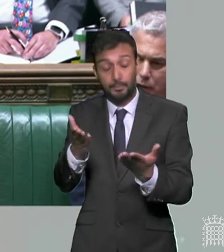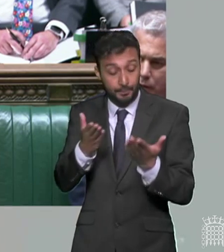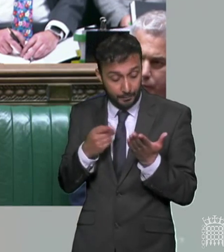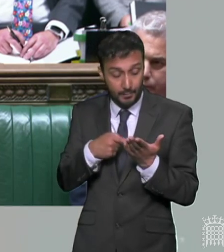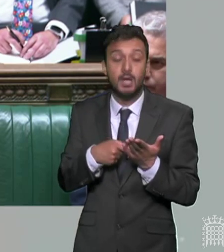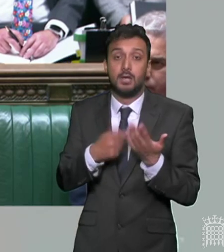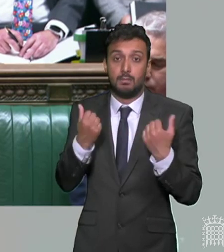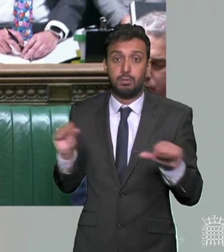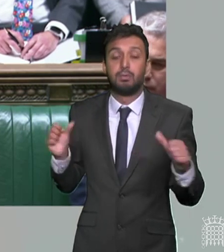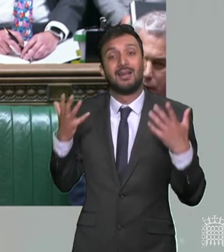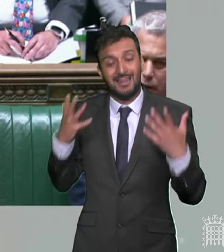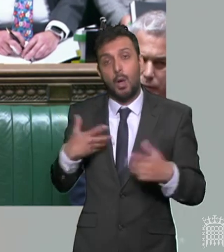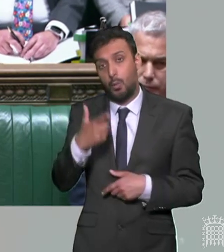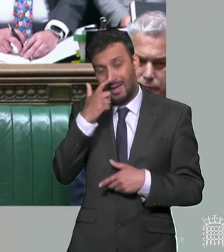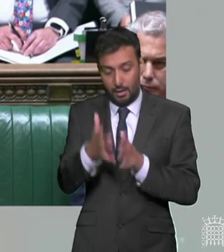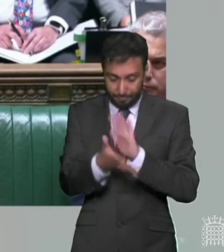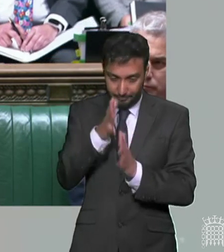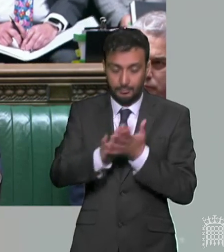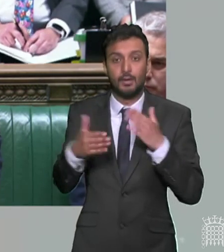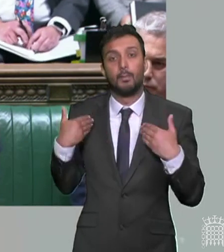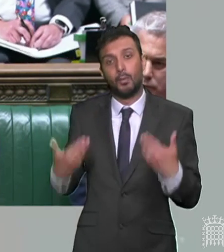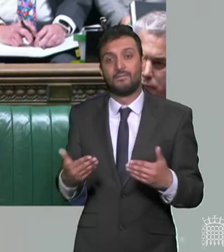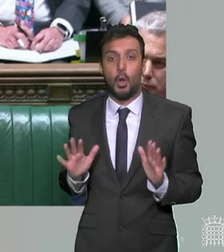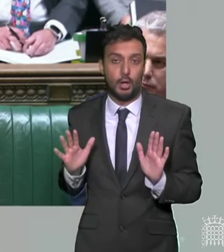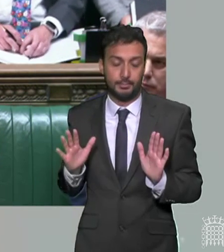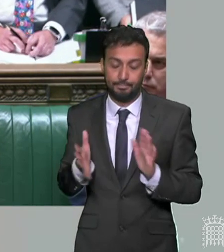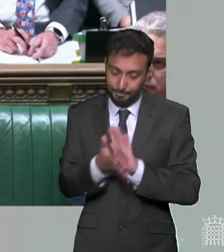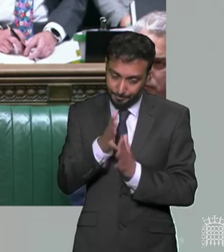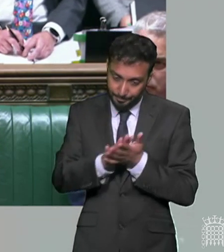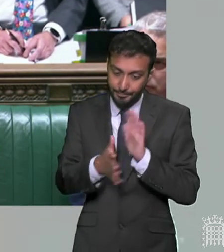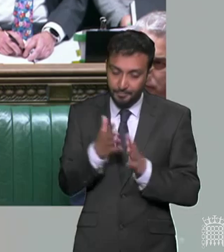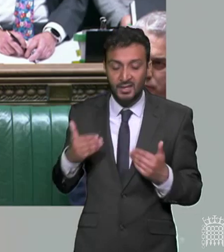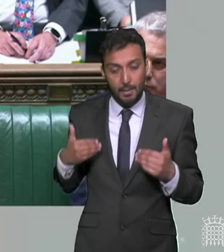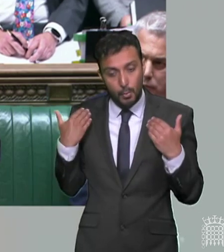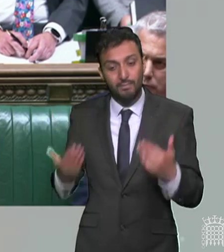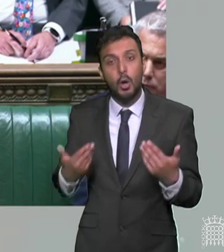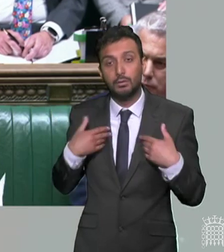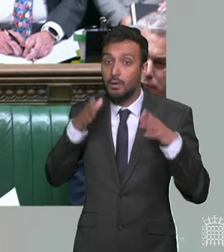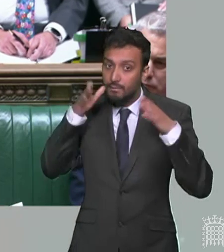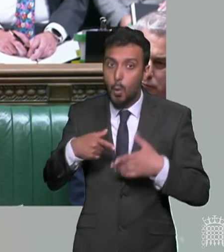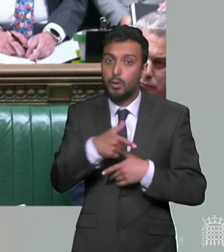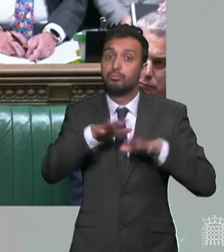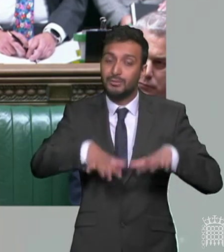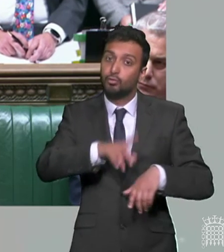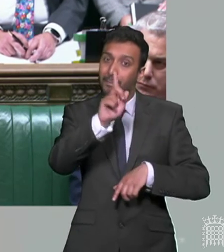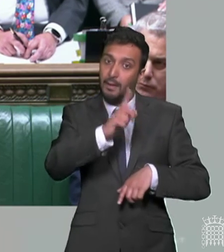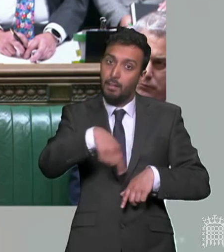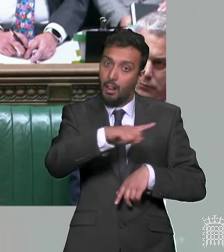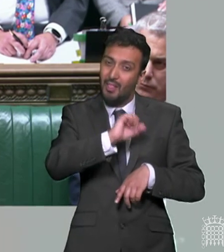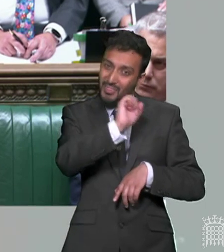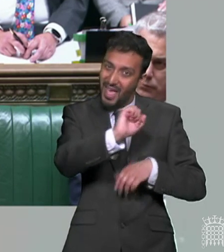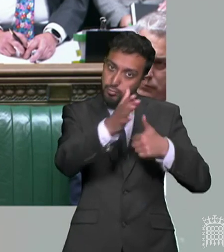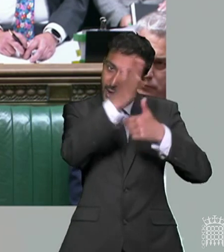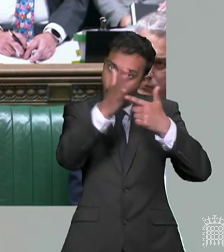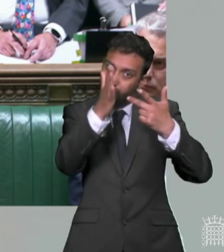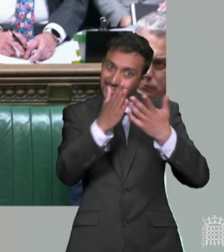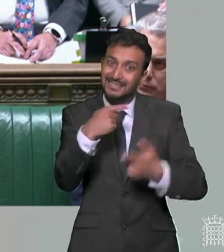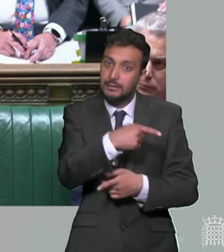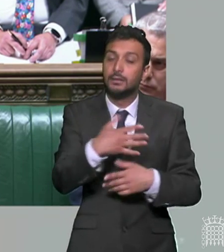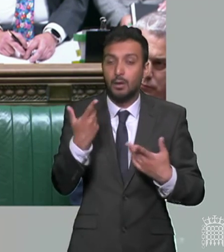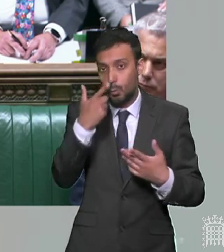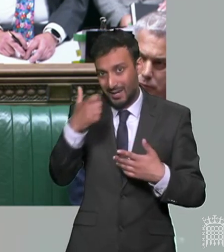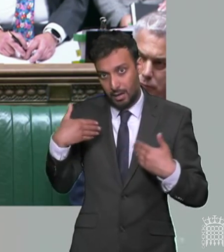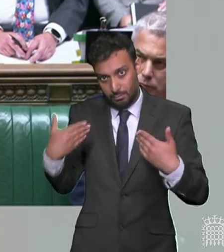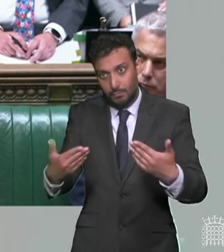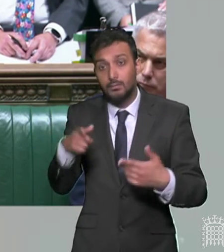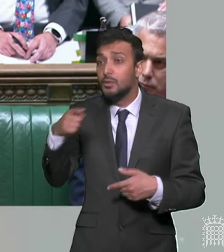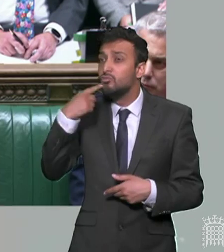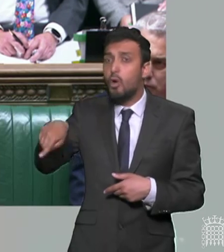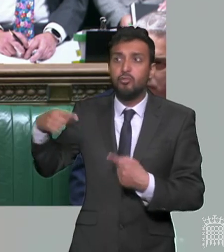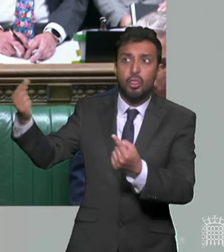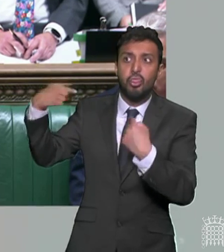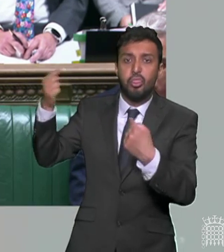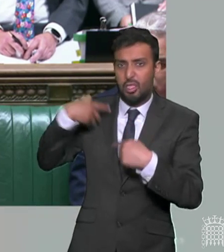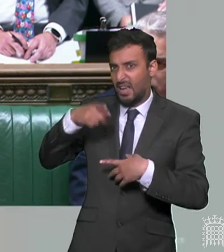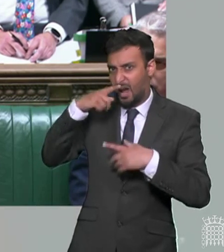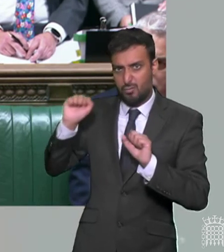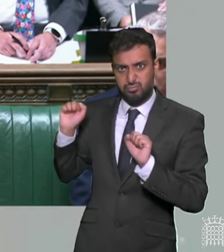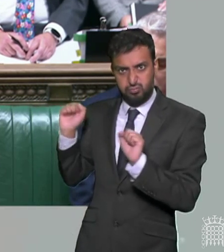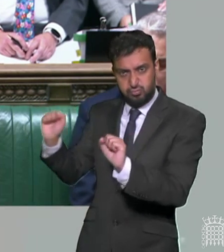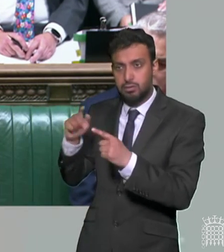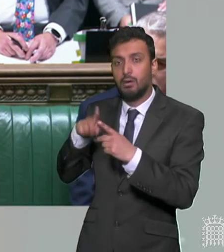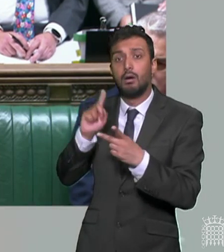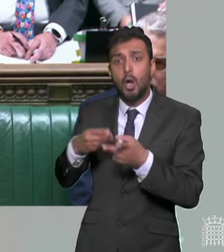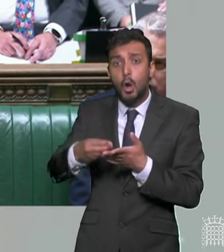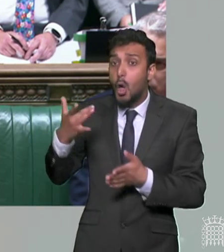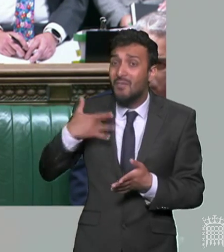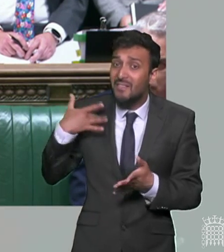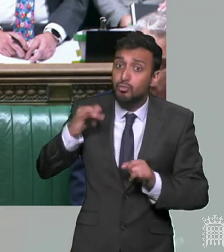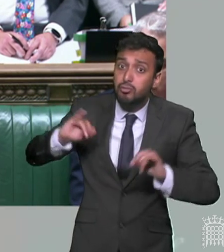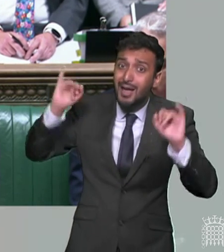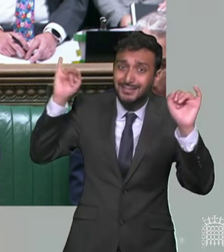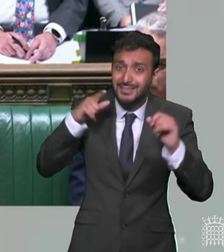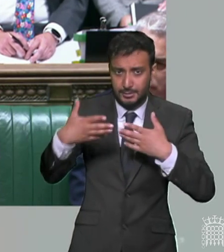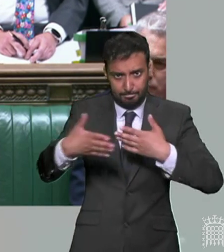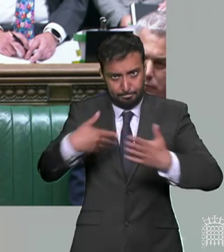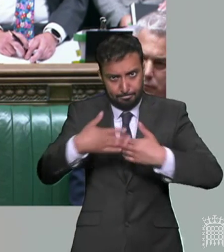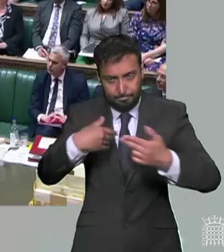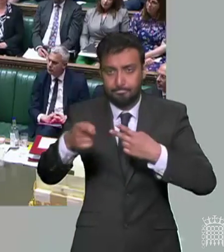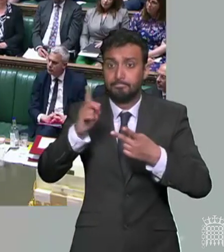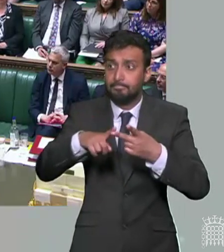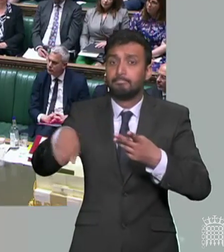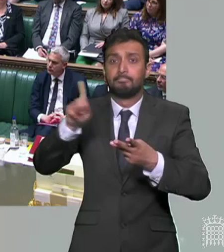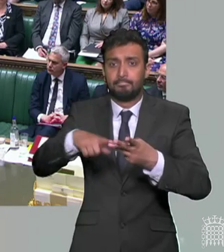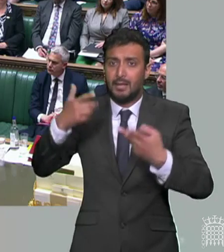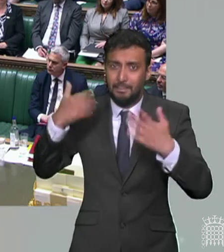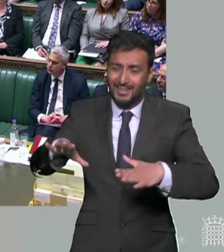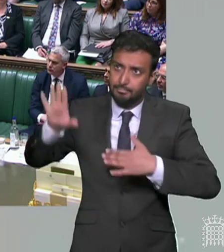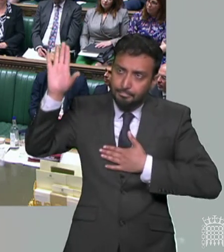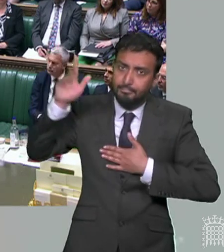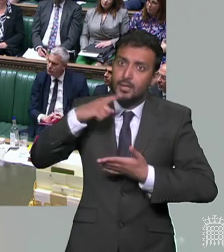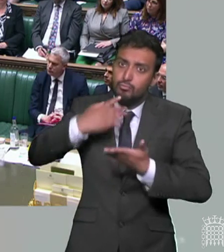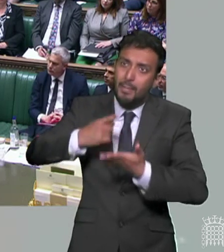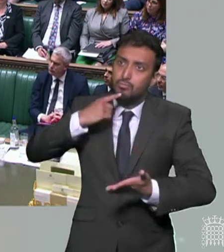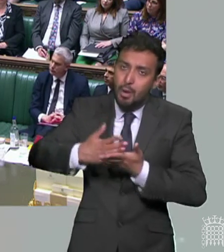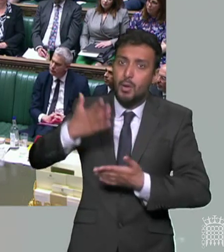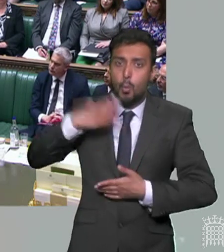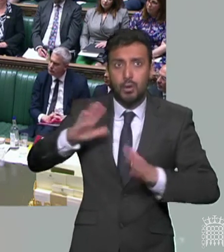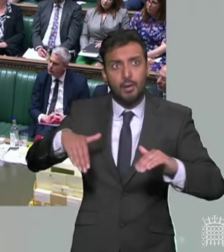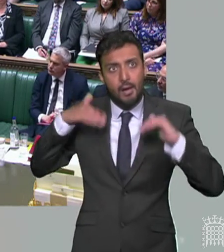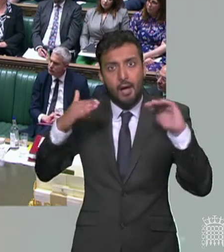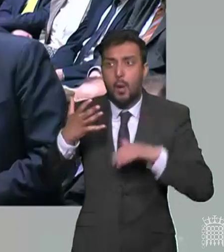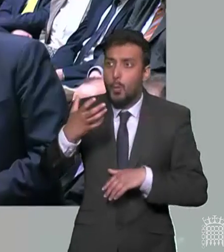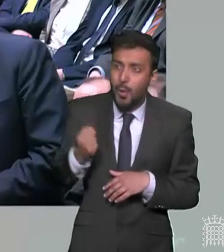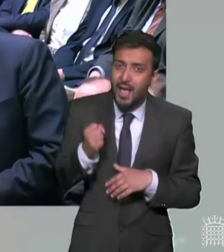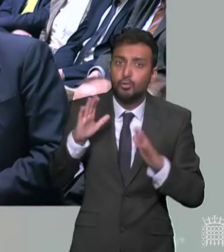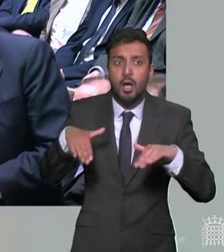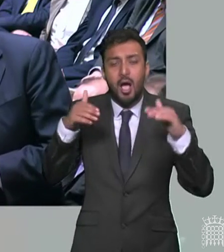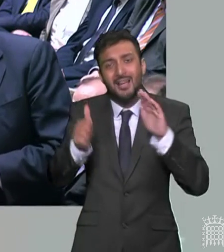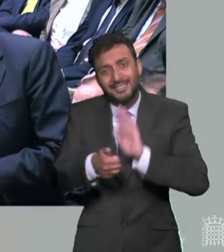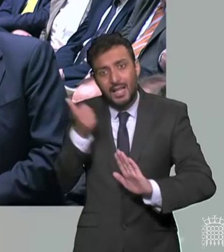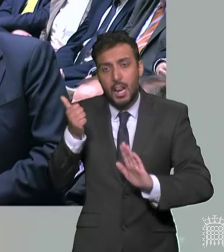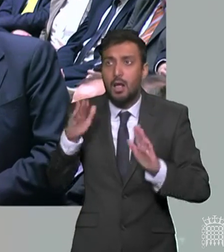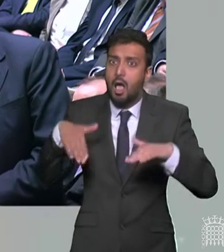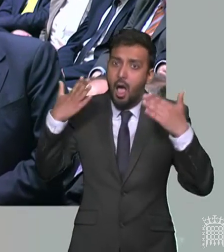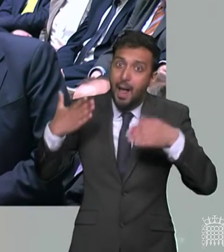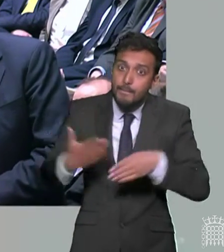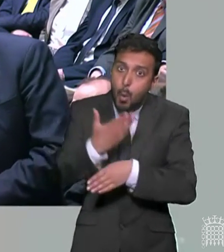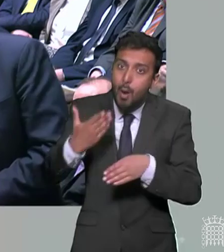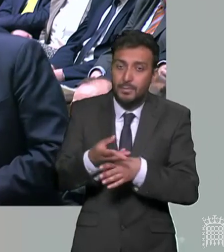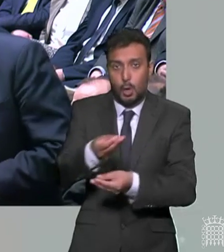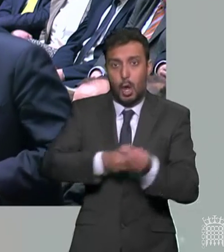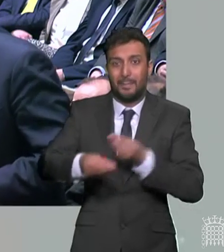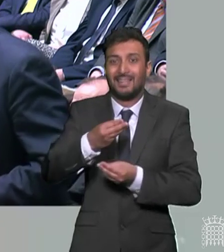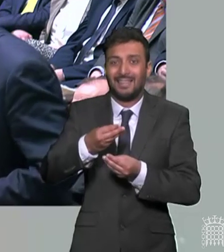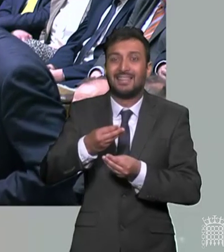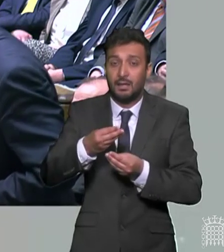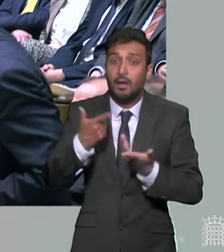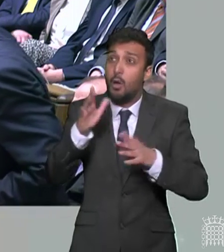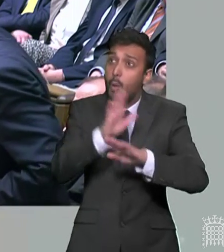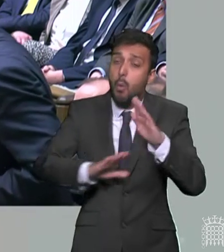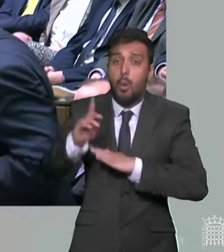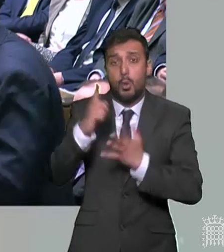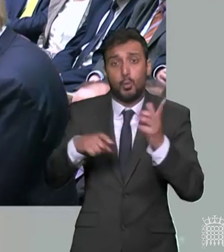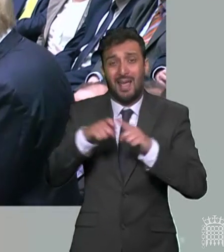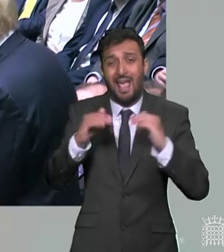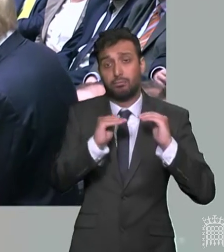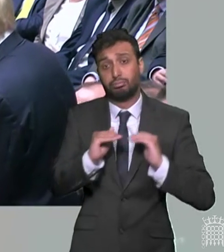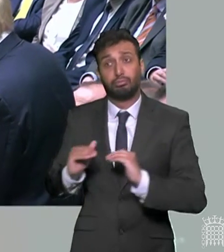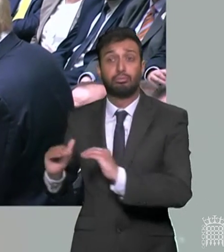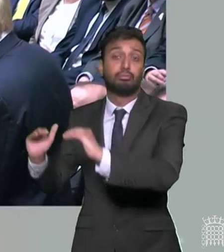and focus on the priorities of the British people: standing firm against Russian aggression; easing the hardship caused by the rising costs that people are facing; and fulfilling our pledges to generate a high-wage, high-skill, high-employment economy that will unite and level up across the whole of our United Kingdom.